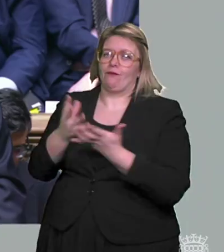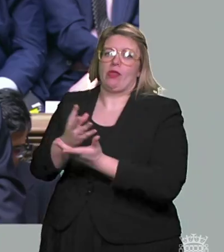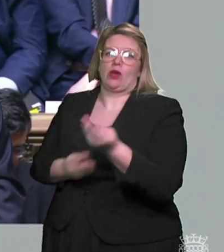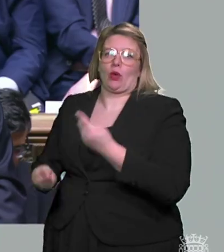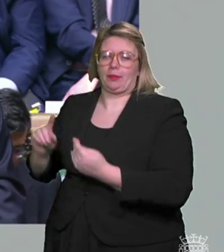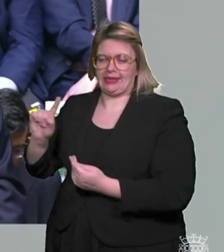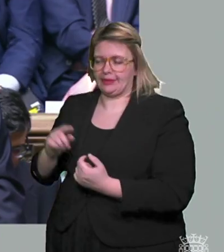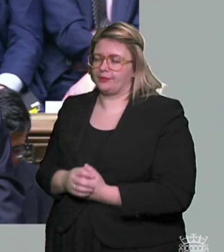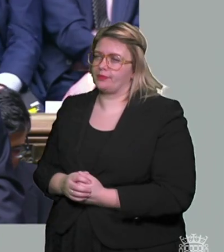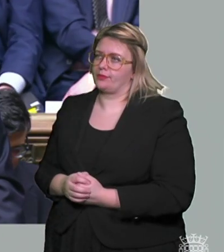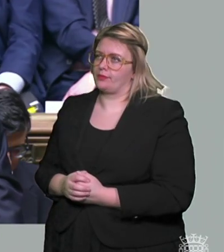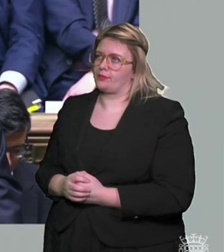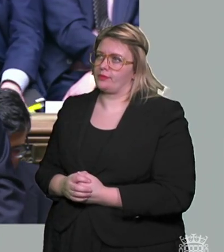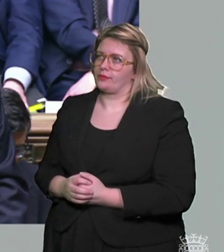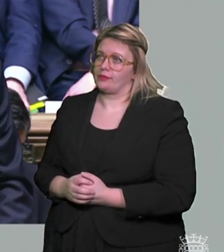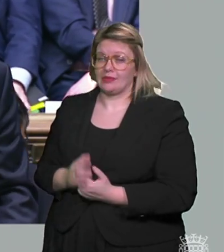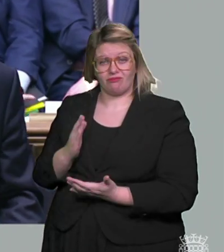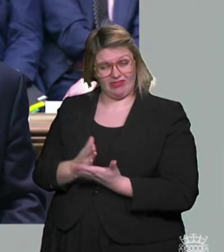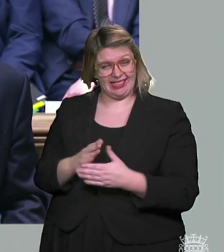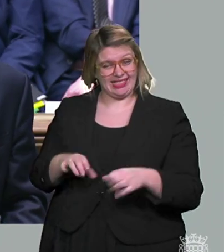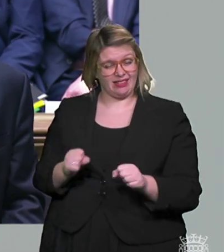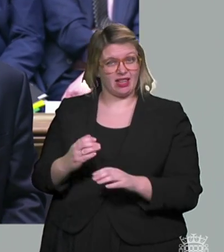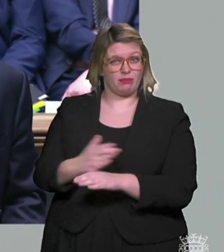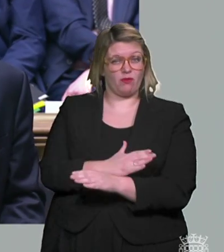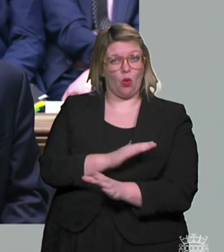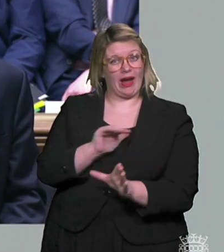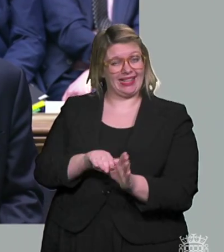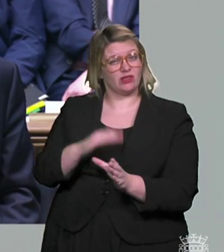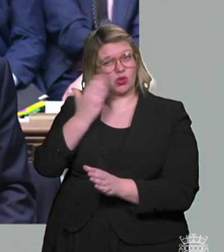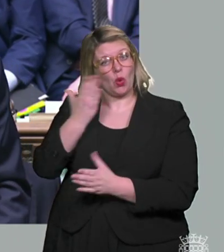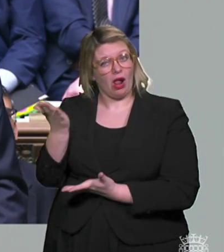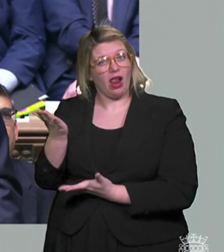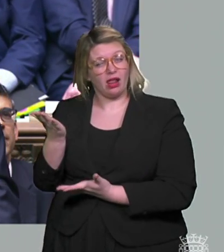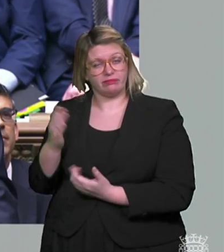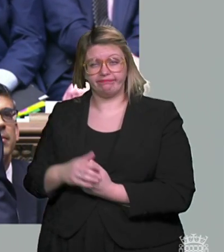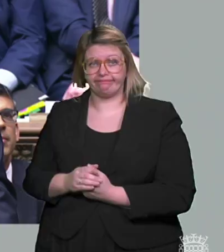It is an issue that starts even before a child enters the gates of a school.